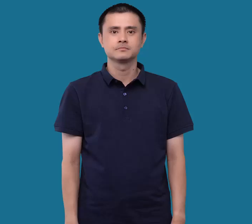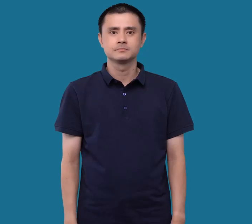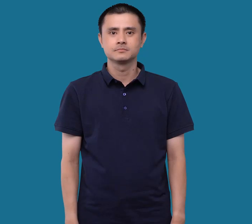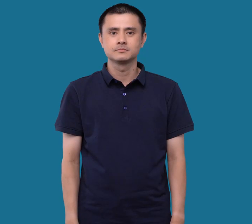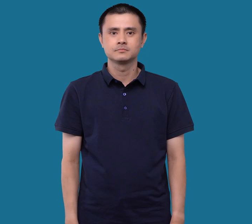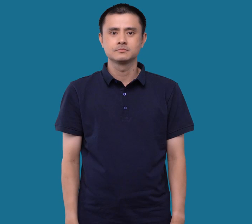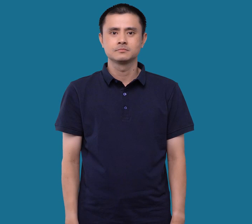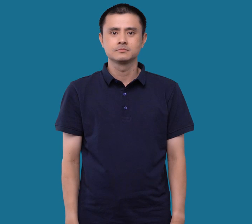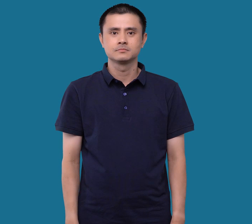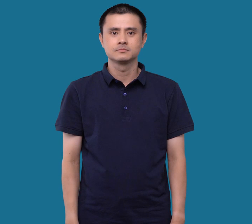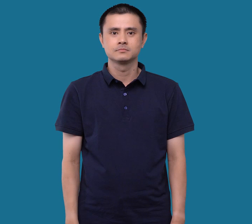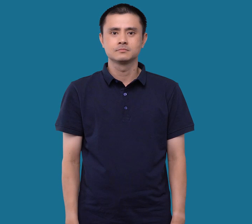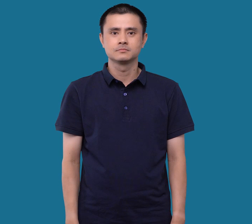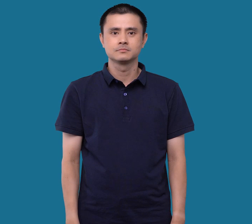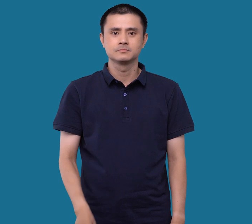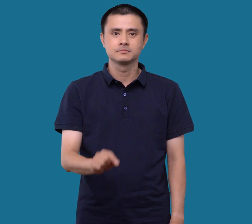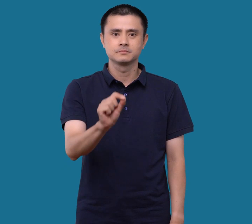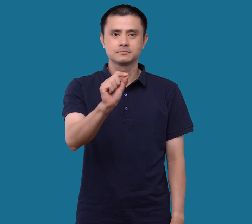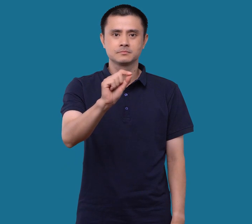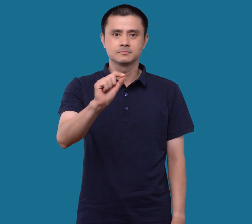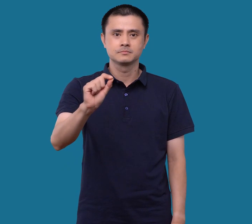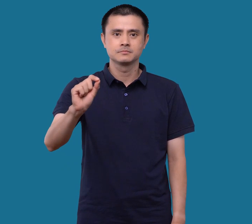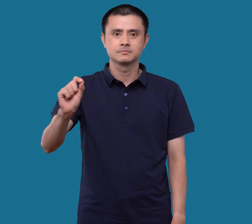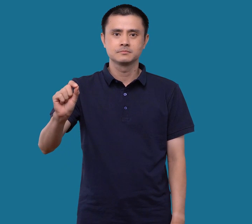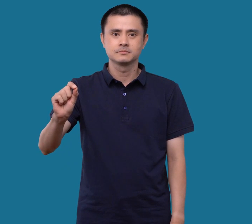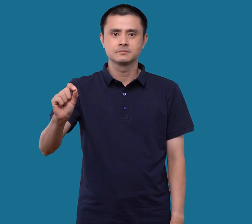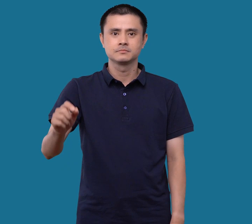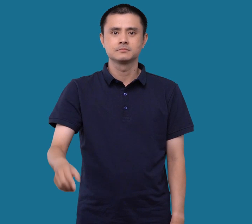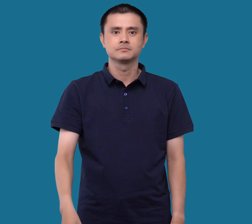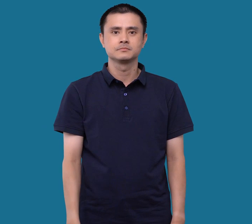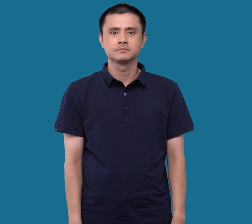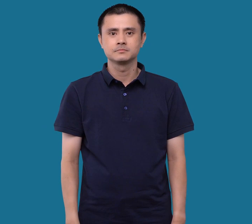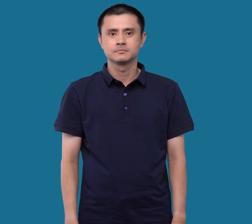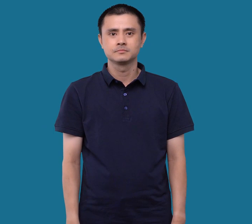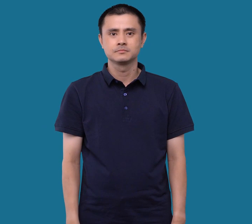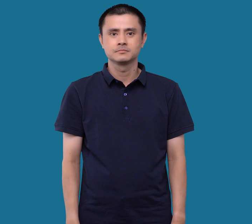bút